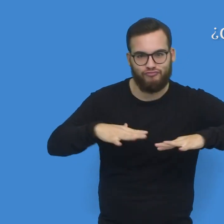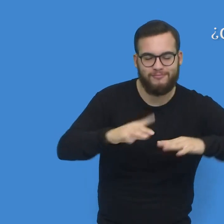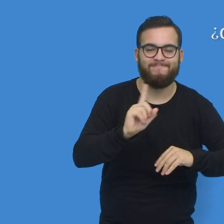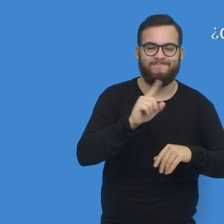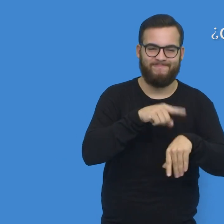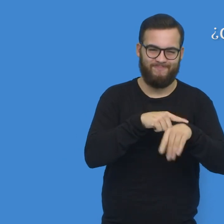no